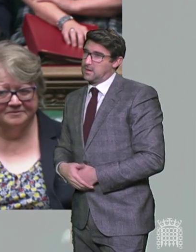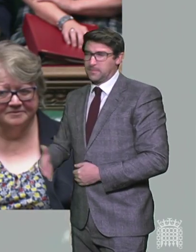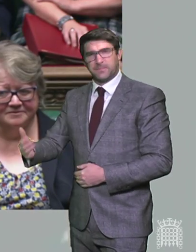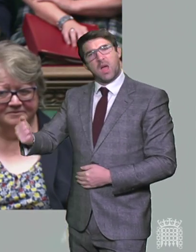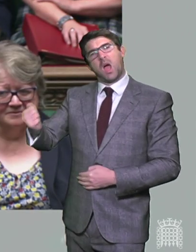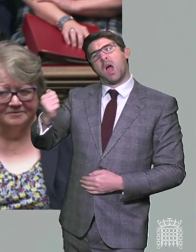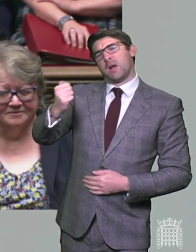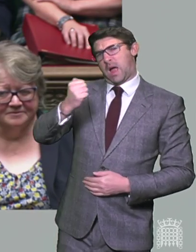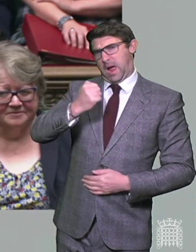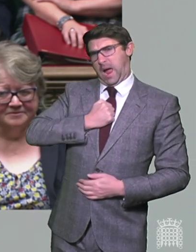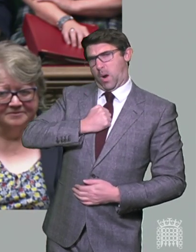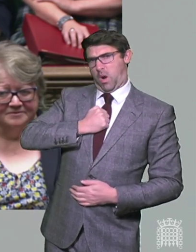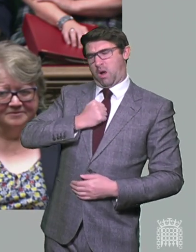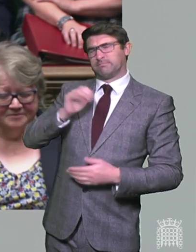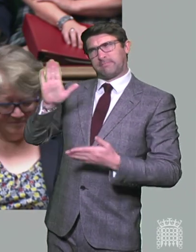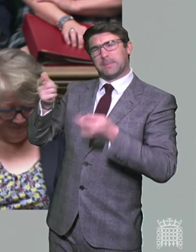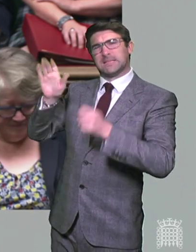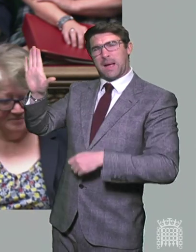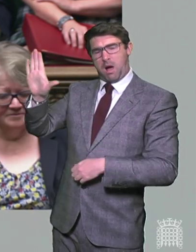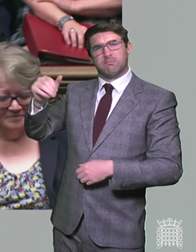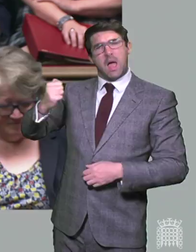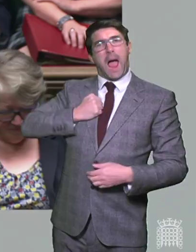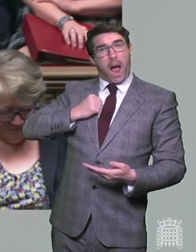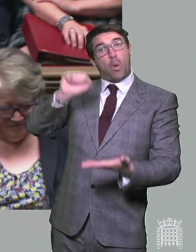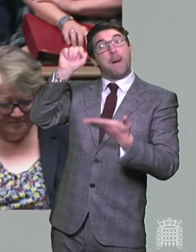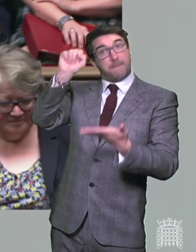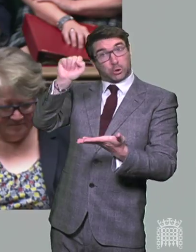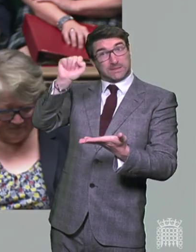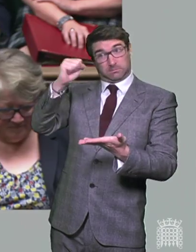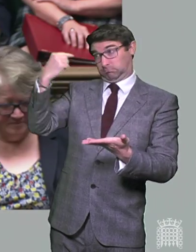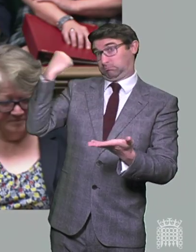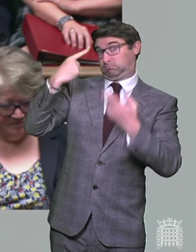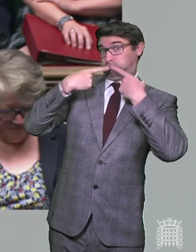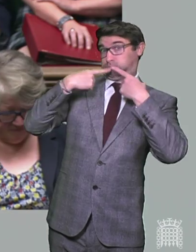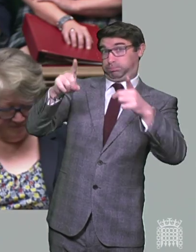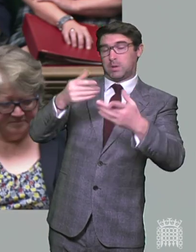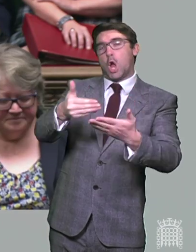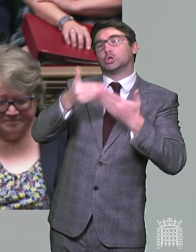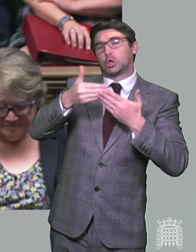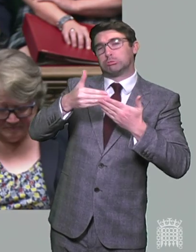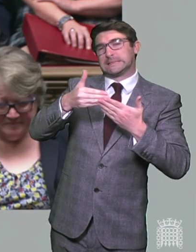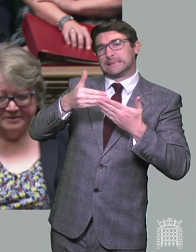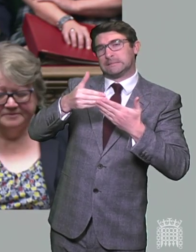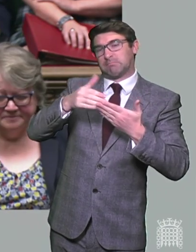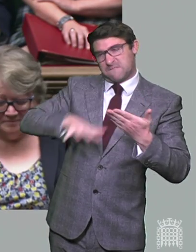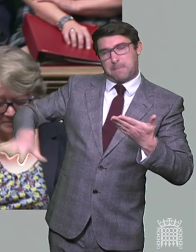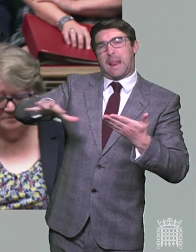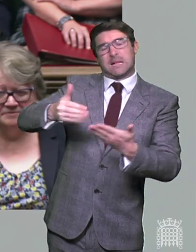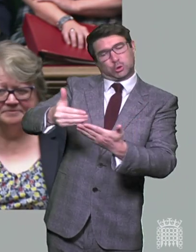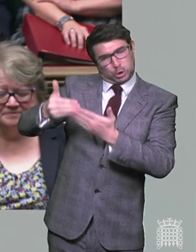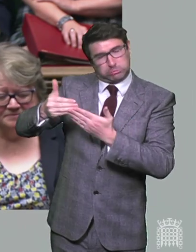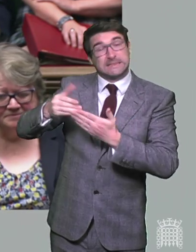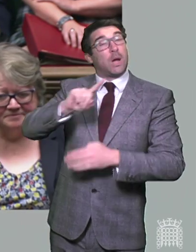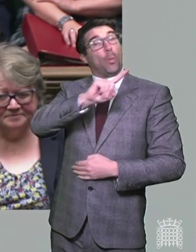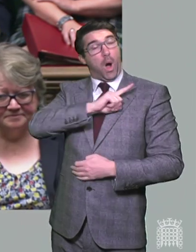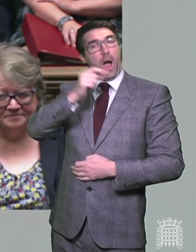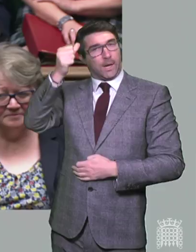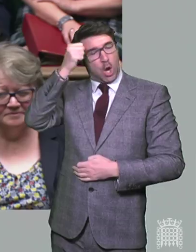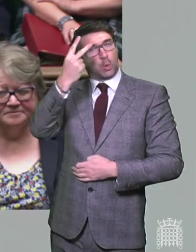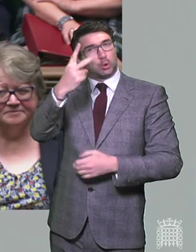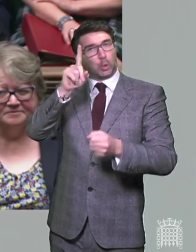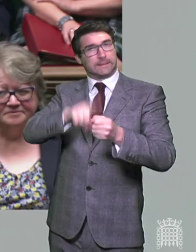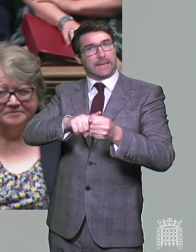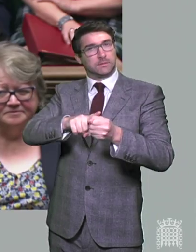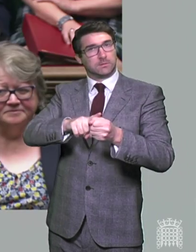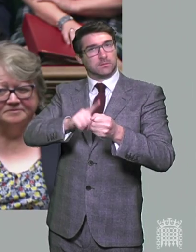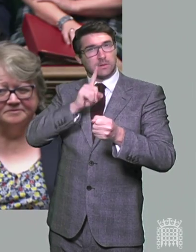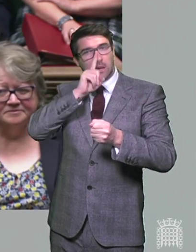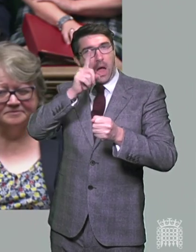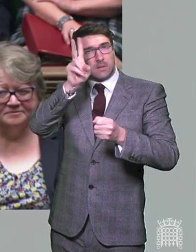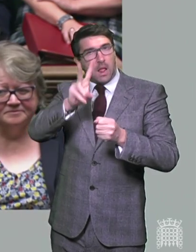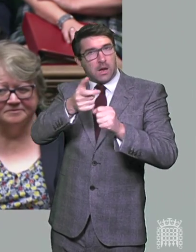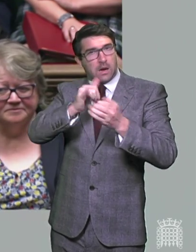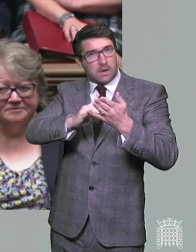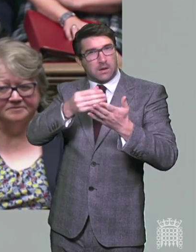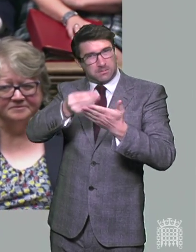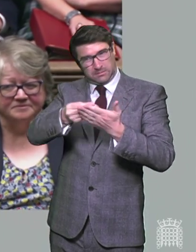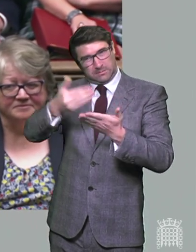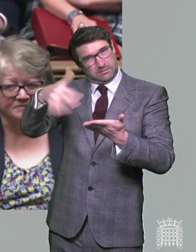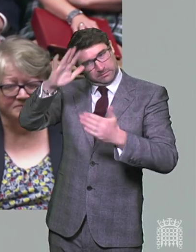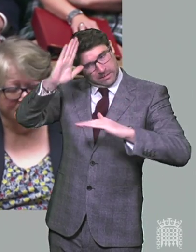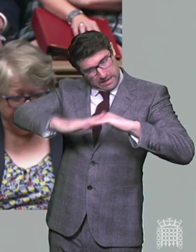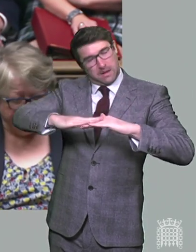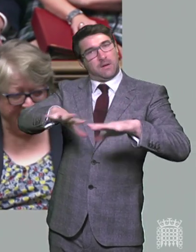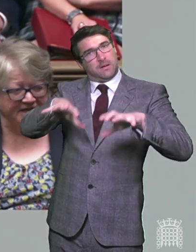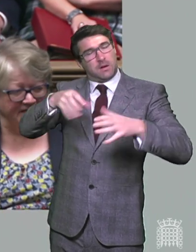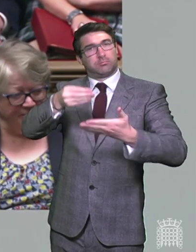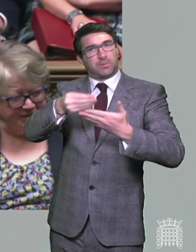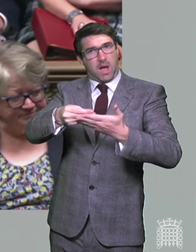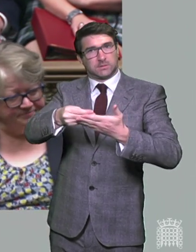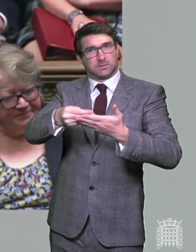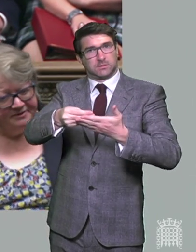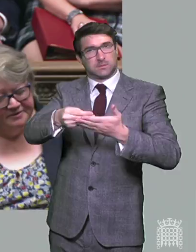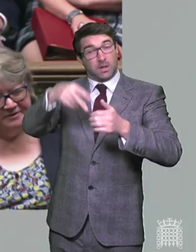It has made sure we will see higher economic growth, lower inflation and more opportunities.